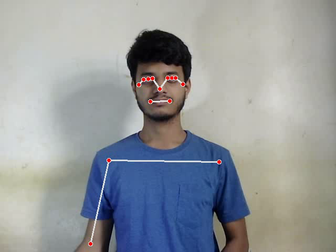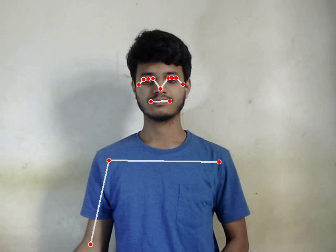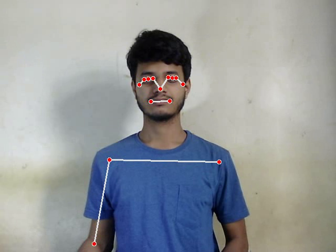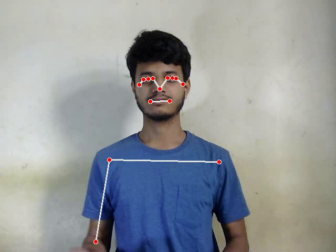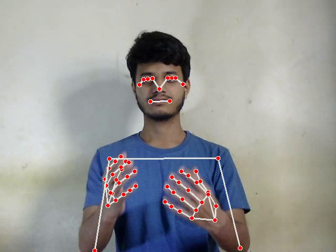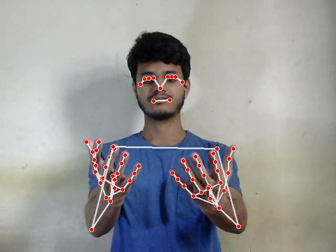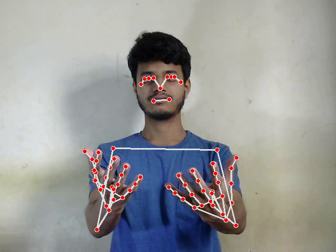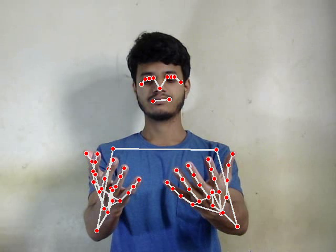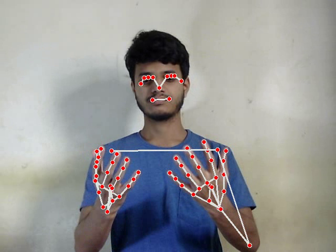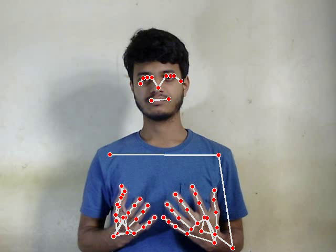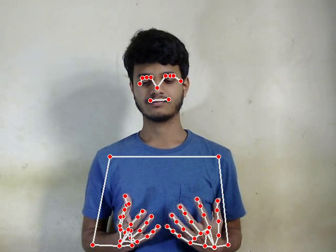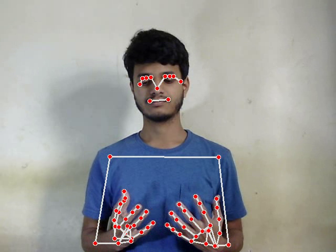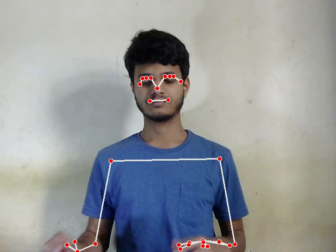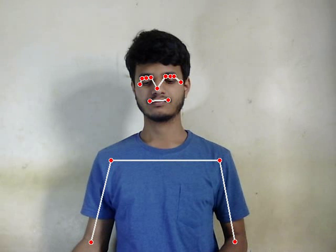want